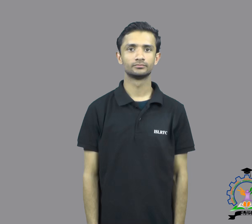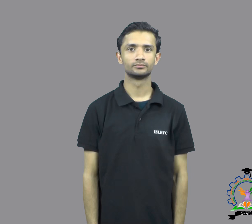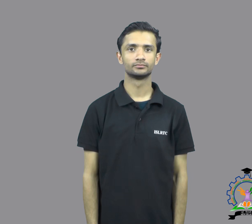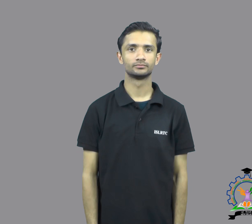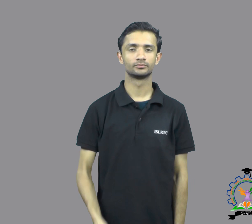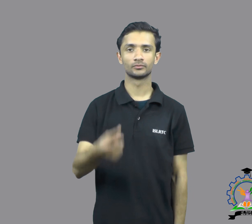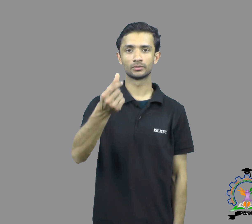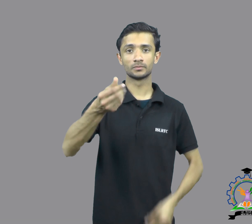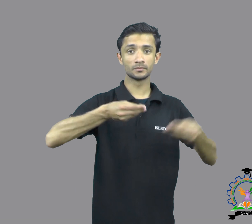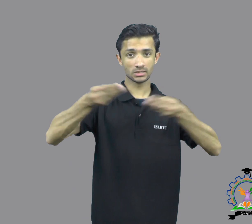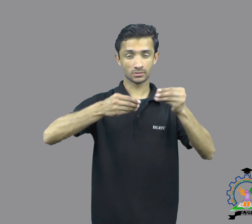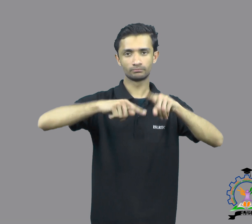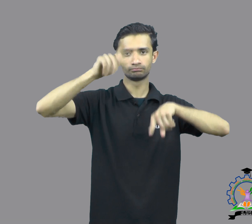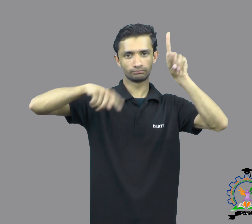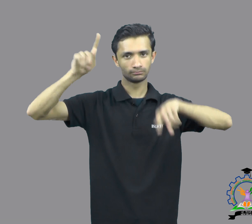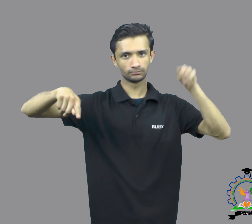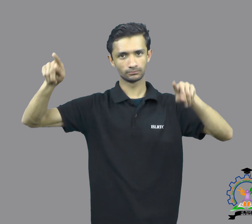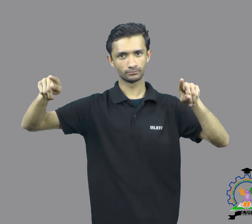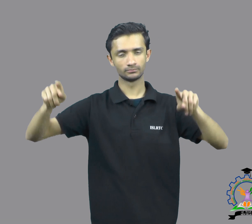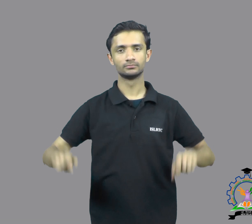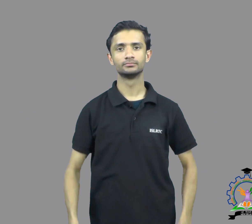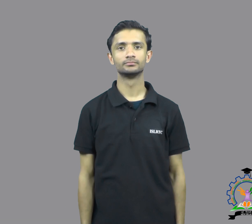Share (Finance)